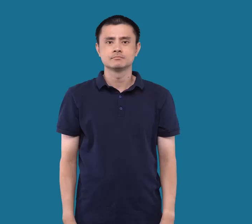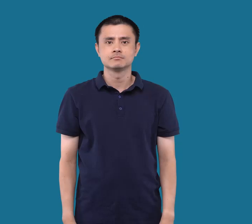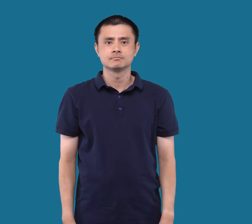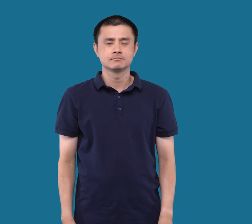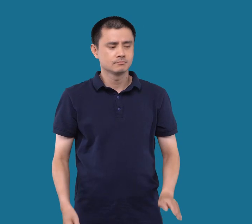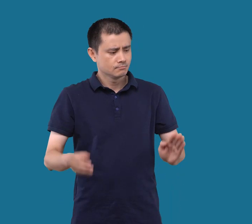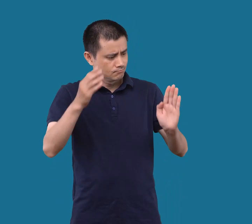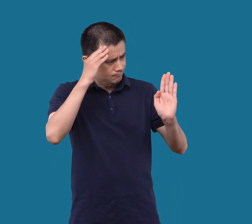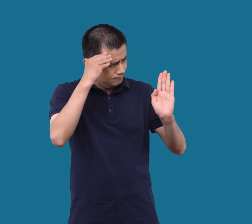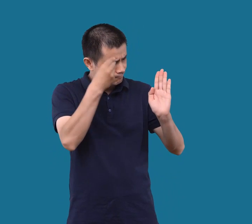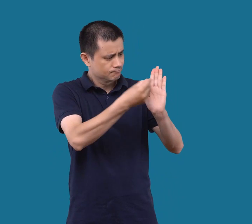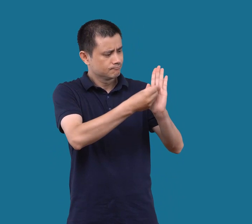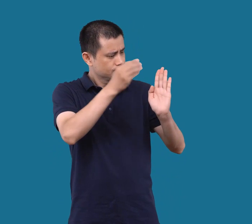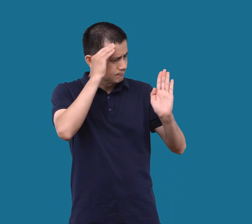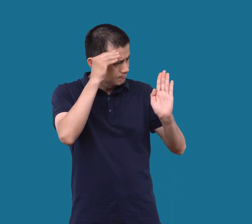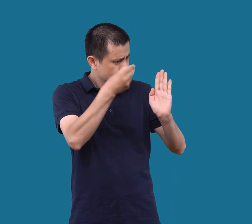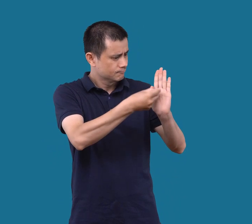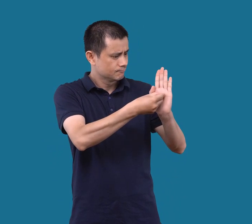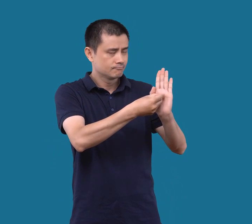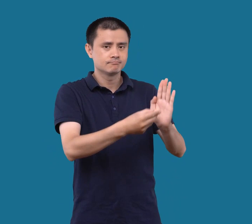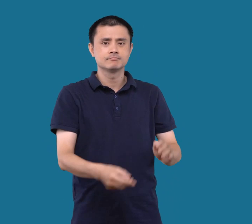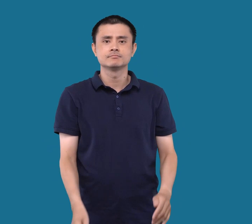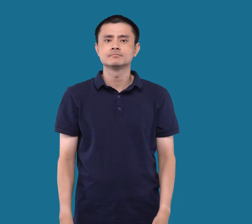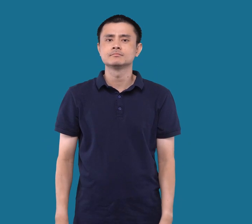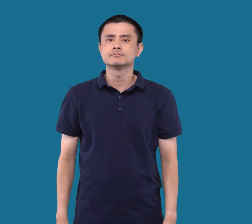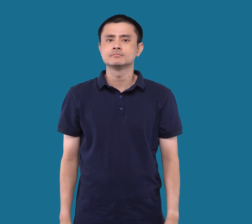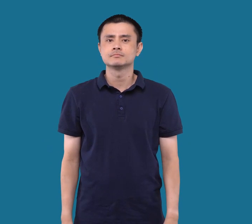dàn bài